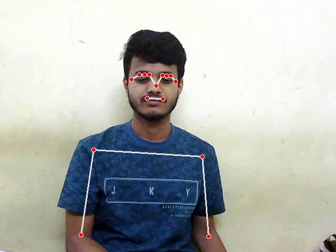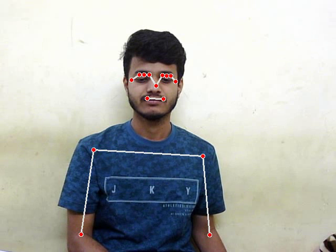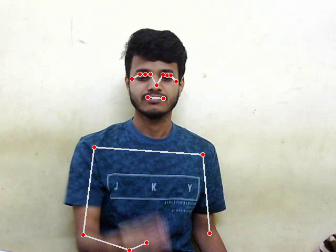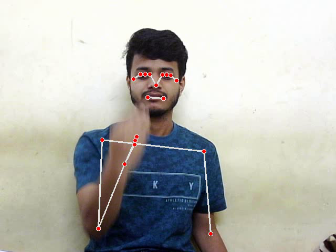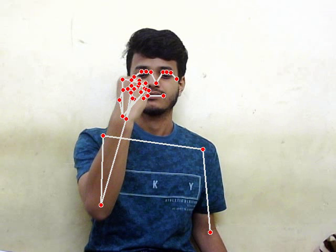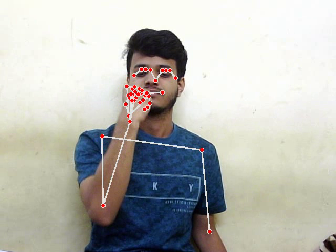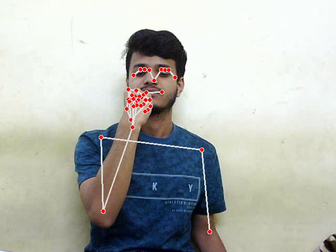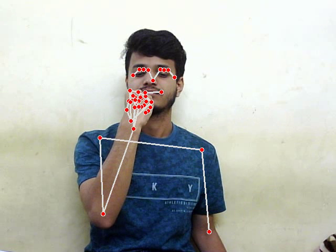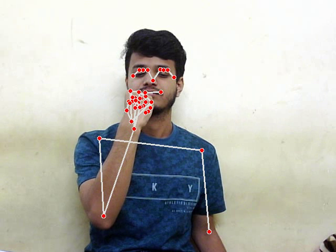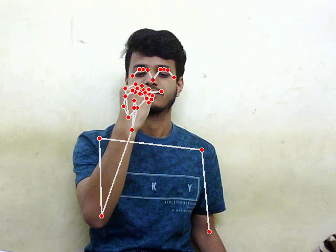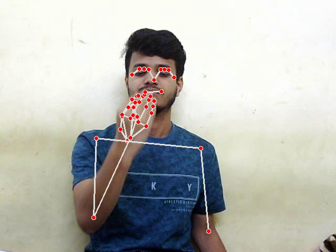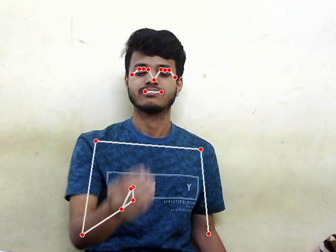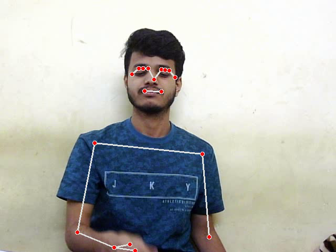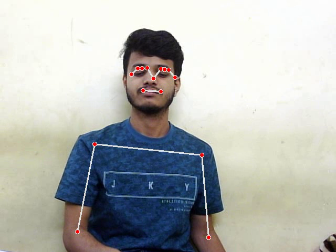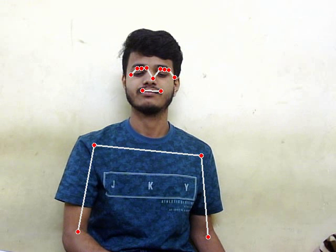eat